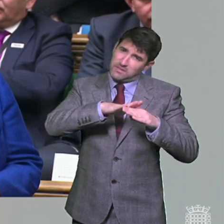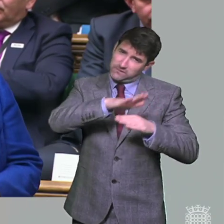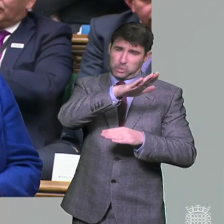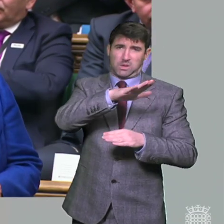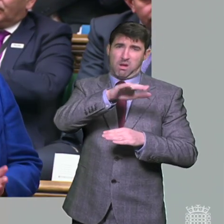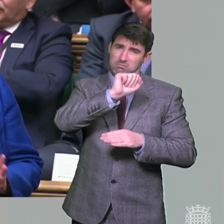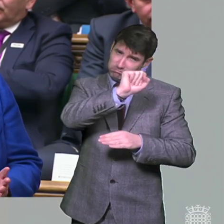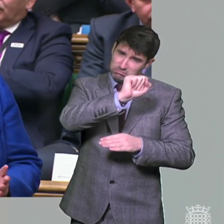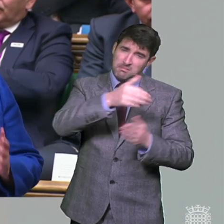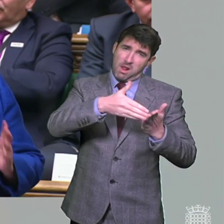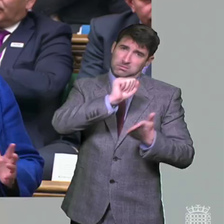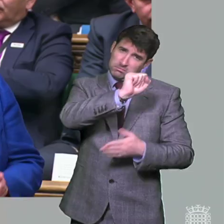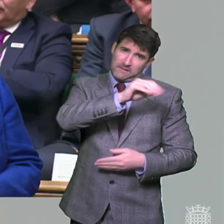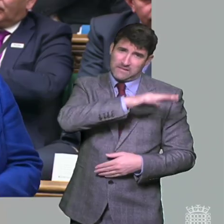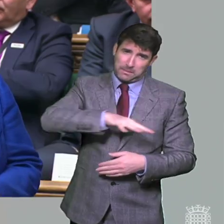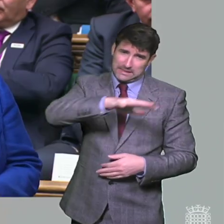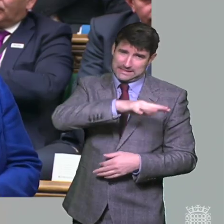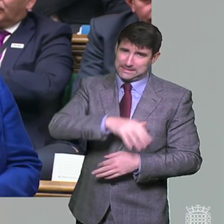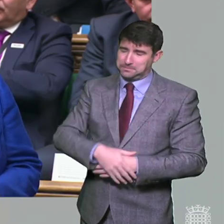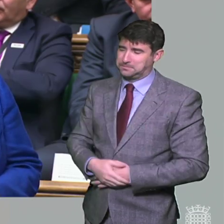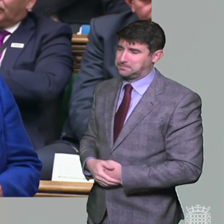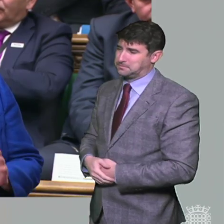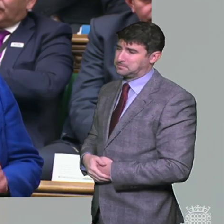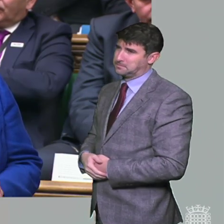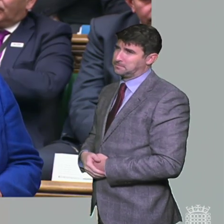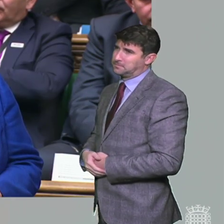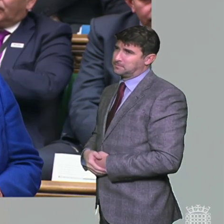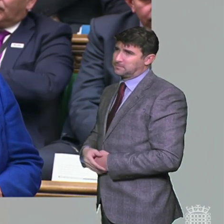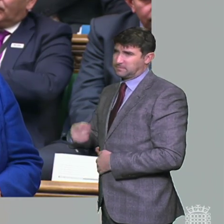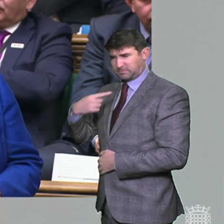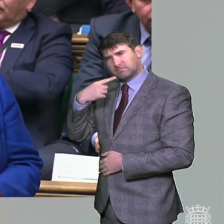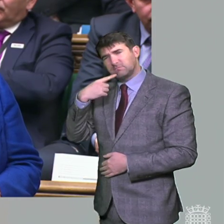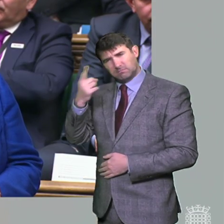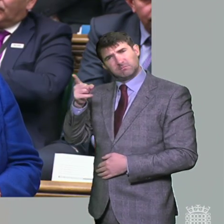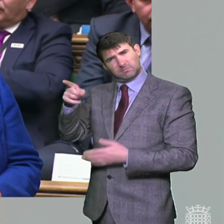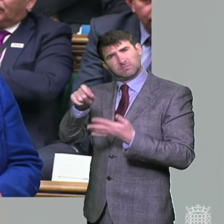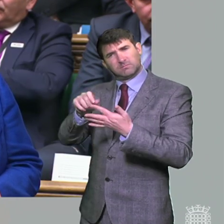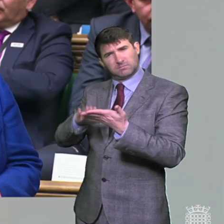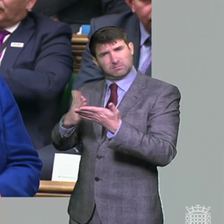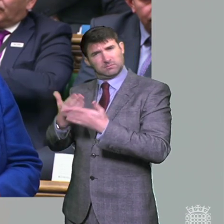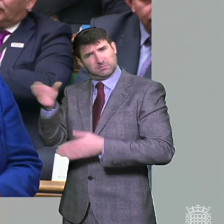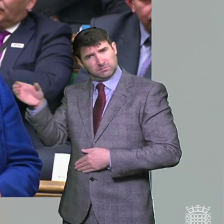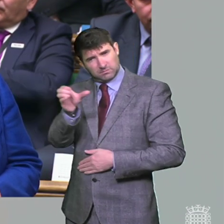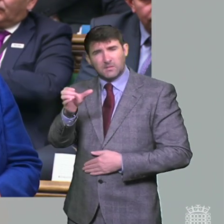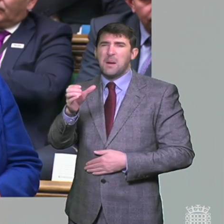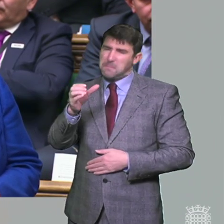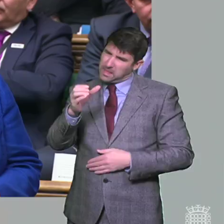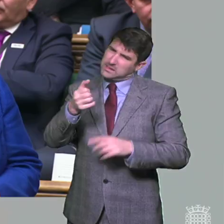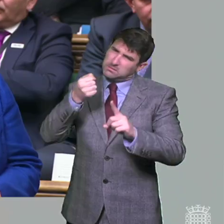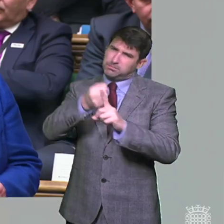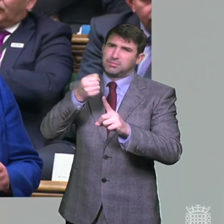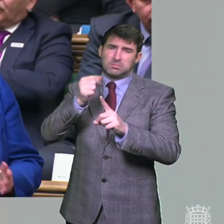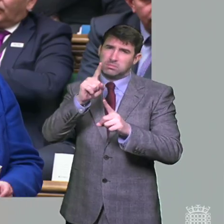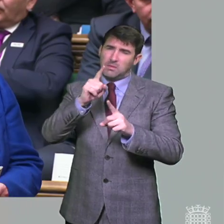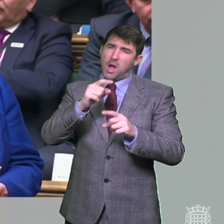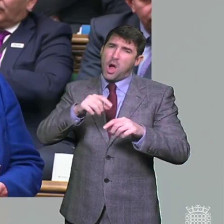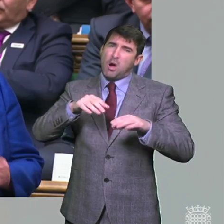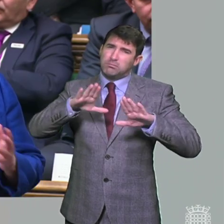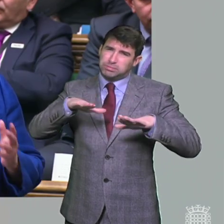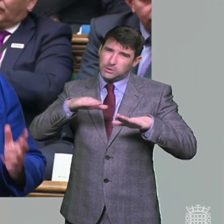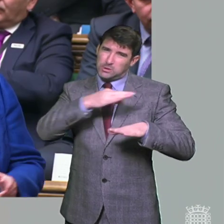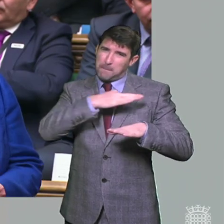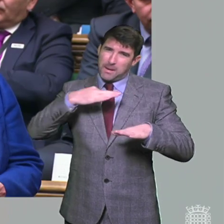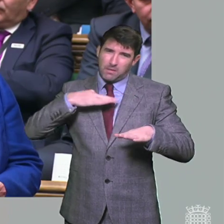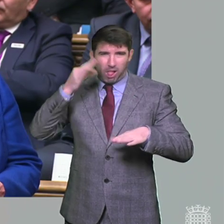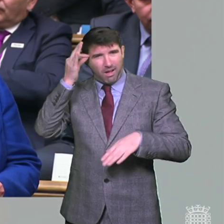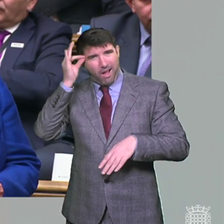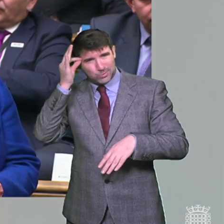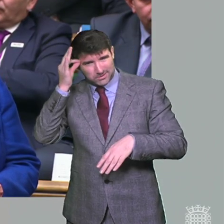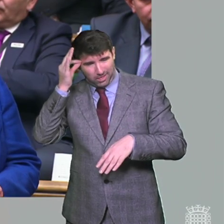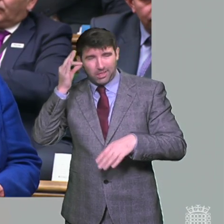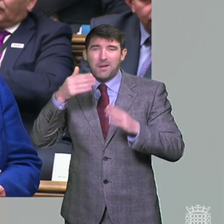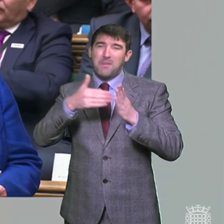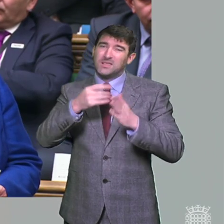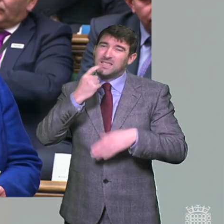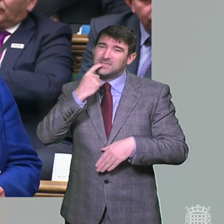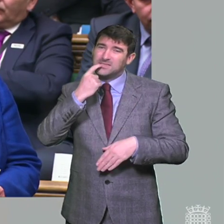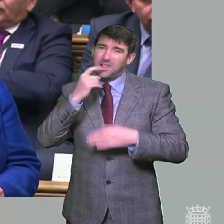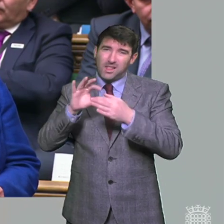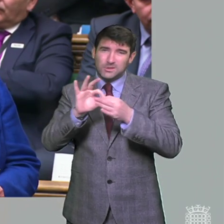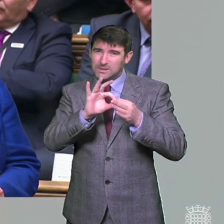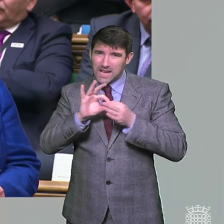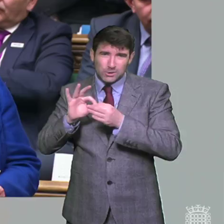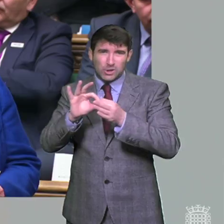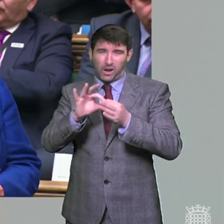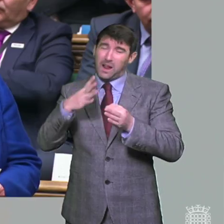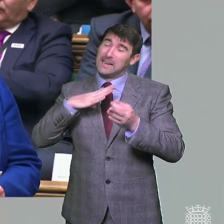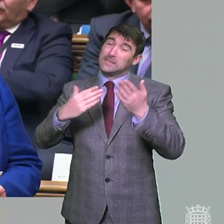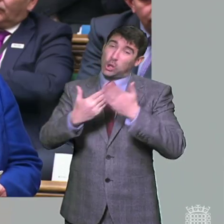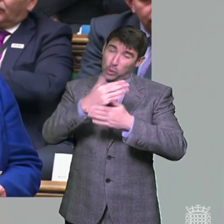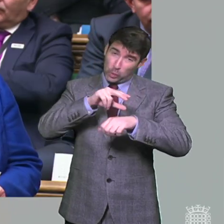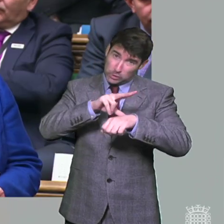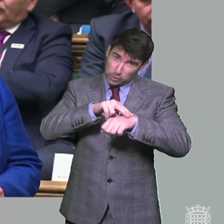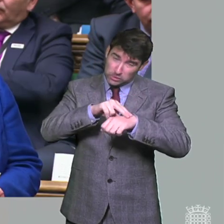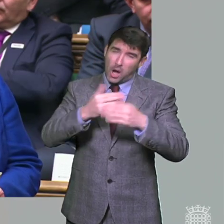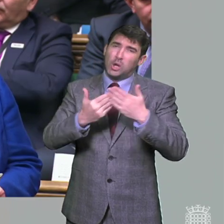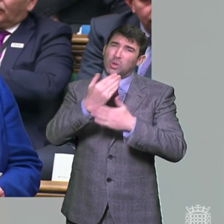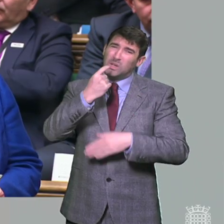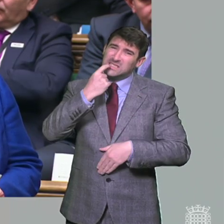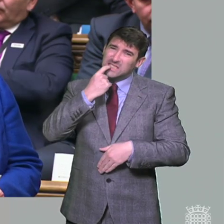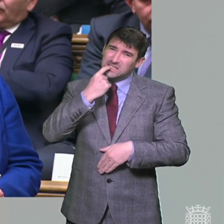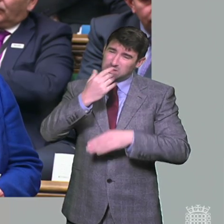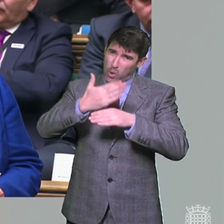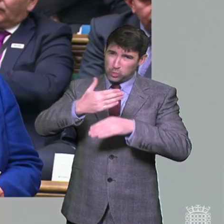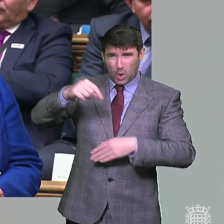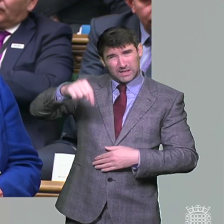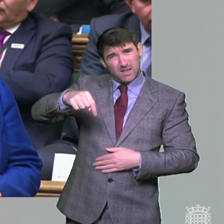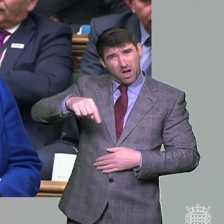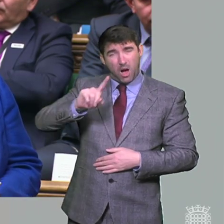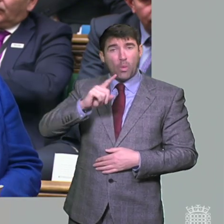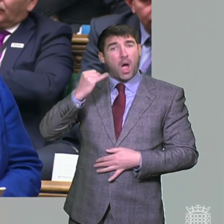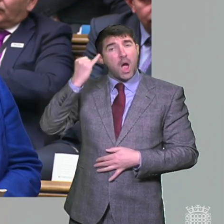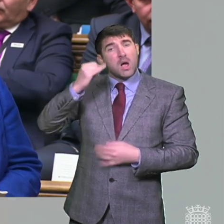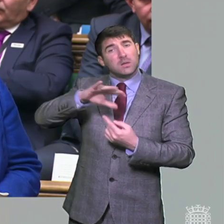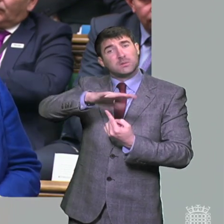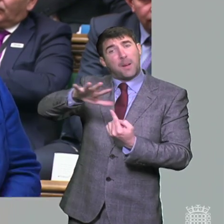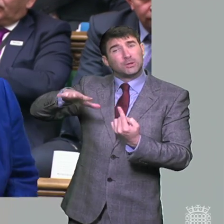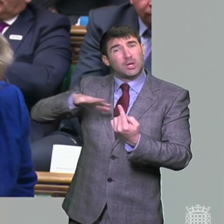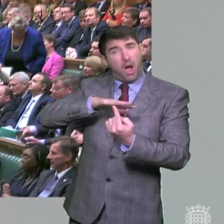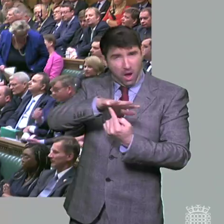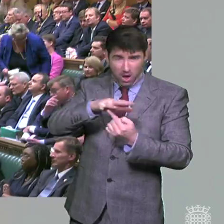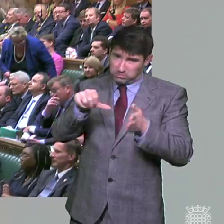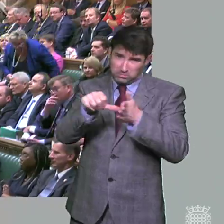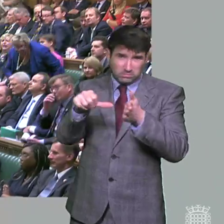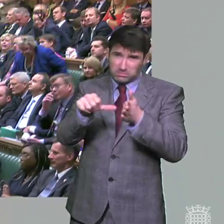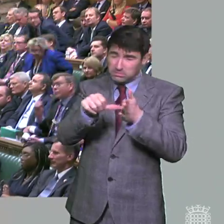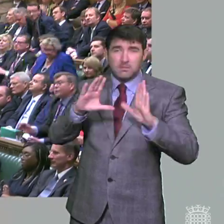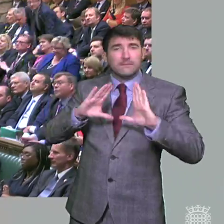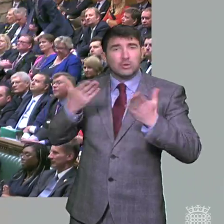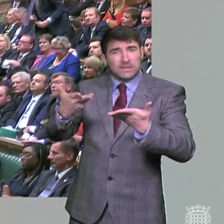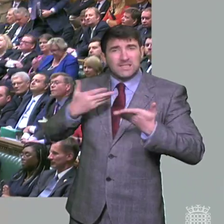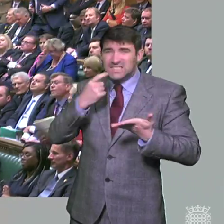Will my right honourable Friend please use his first appearance at the Dispatch Box to make it clear to the General Medical Council and the British Dental Association that, as well as opening up more training spaces, they must allow new doctors and dentists to work in the UK so that the good people of South Derbyshire can get treatment on the NHS?